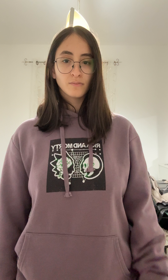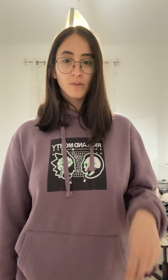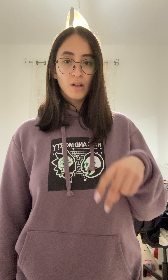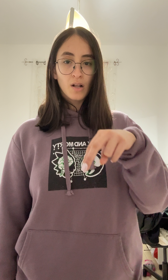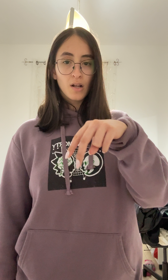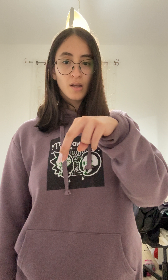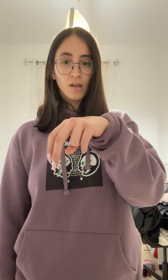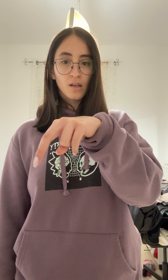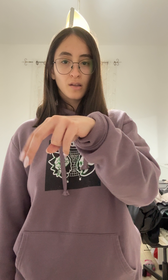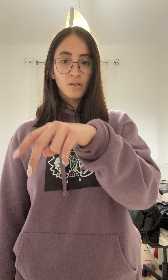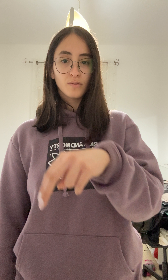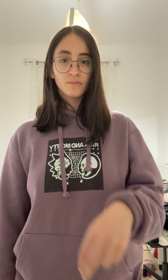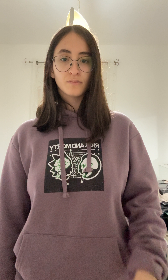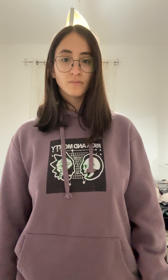ללכת